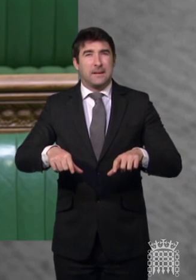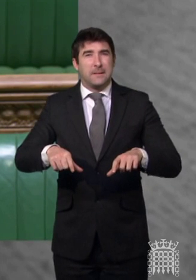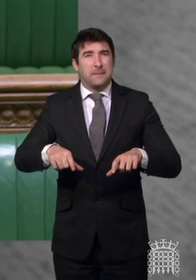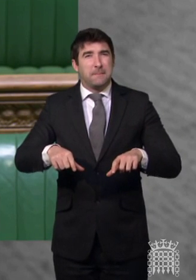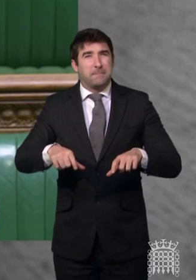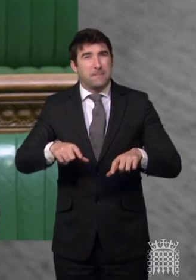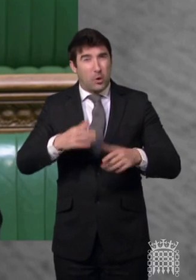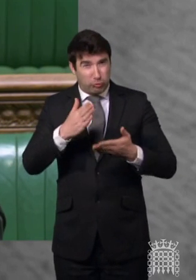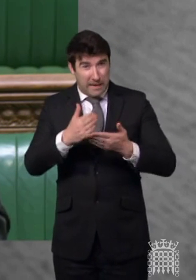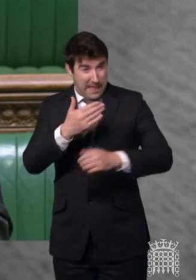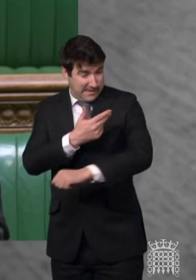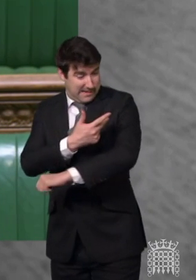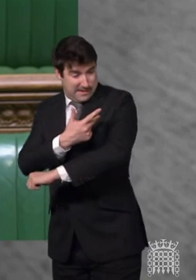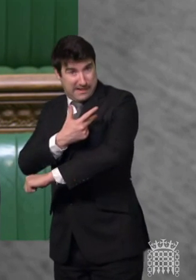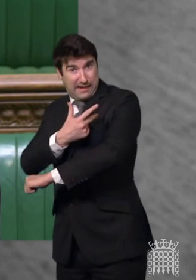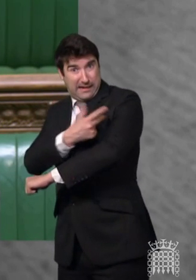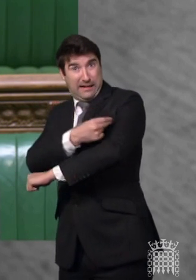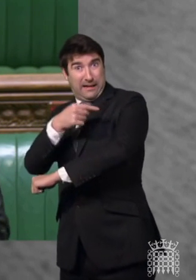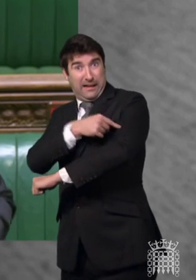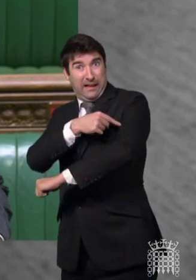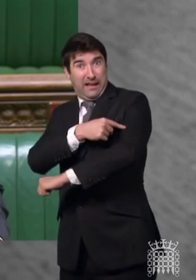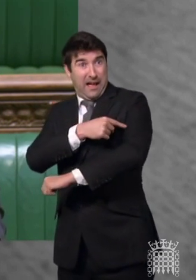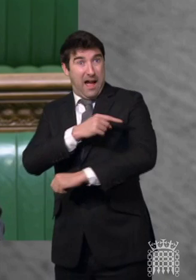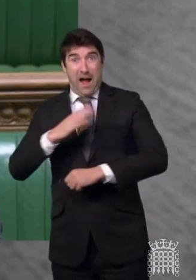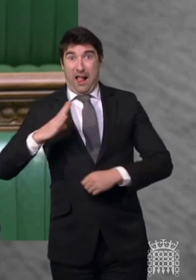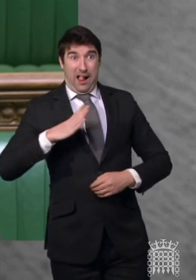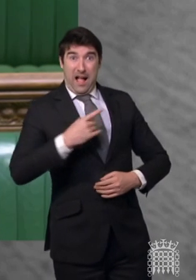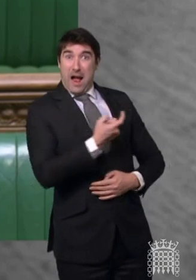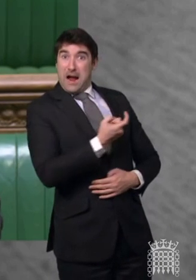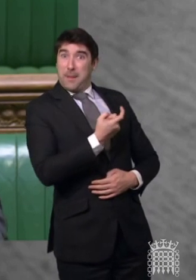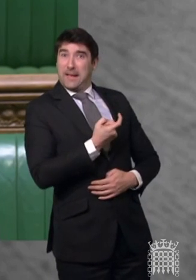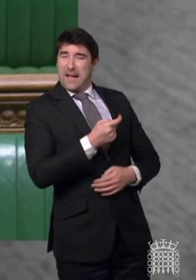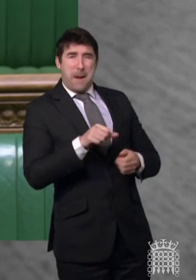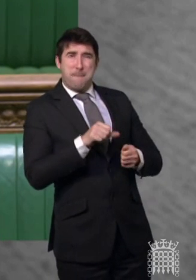Let us give the achievements of our scientists the best chance to save lives.